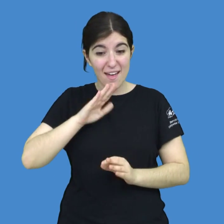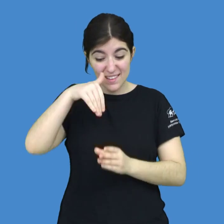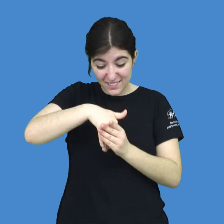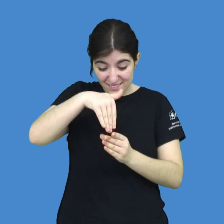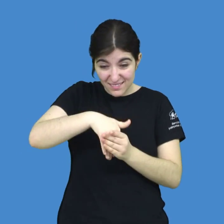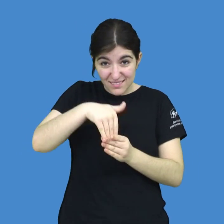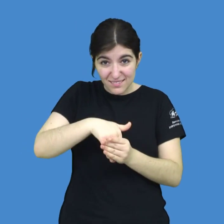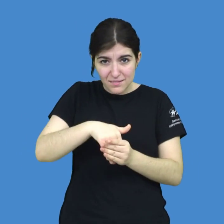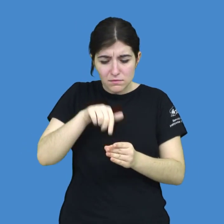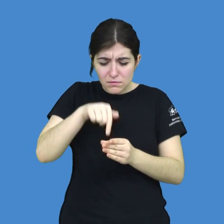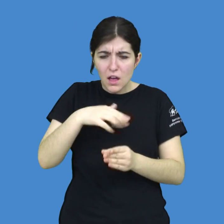dentro